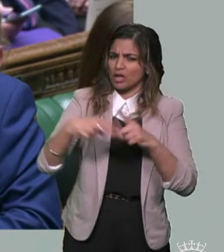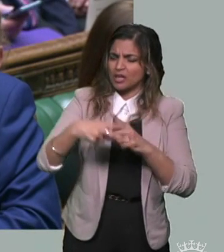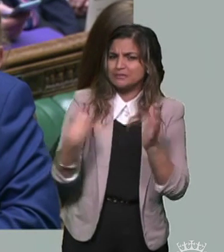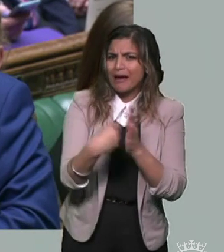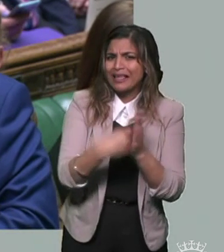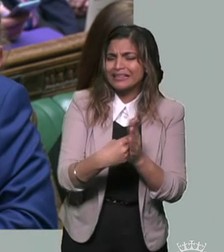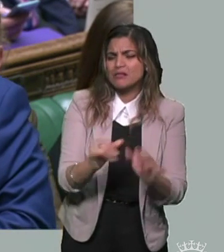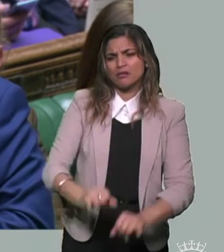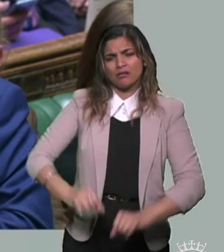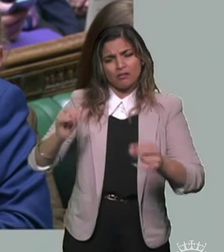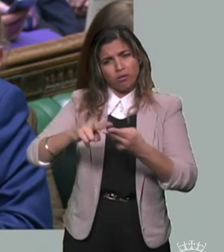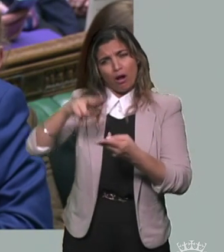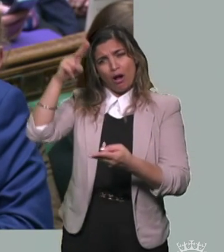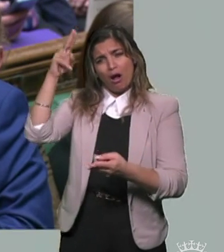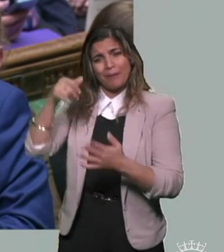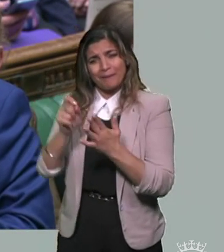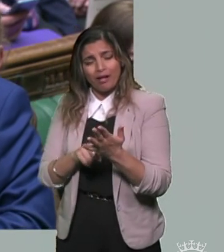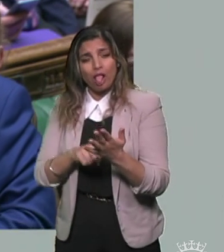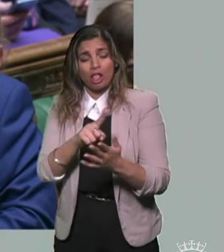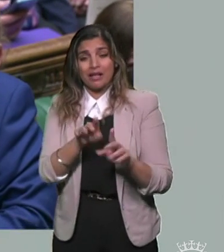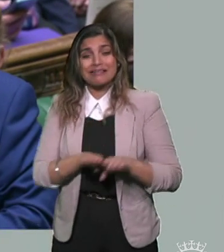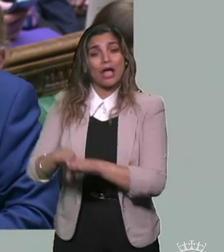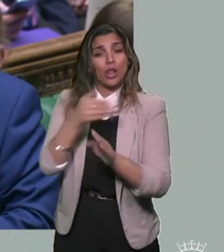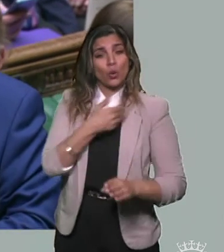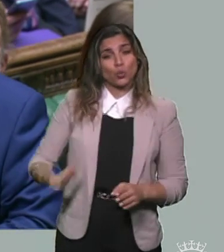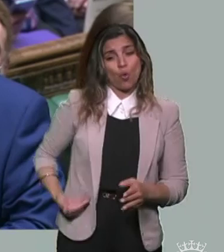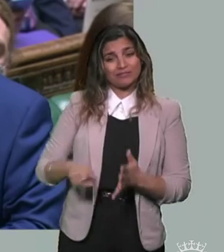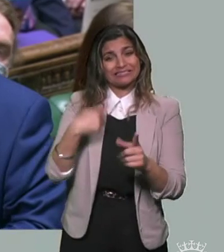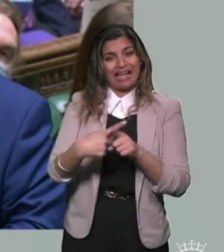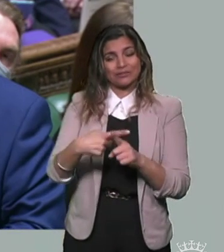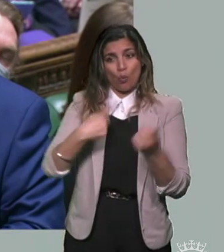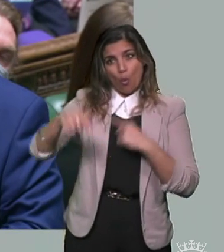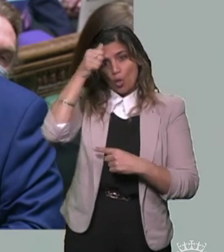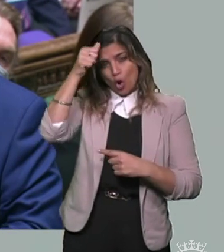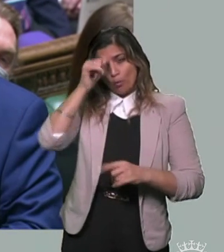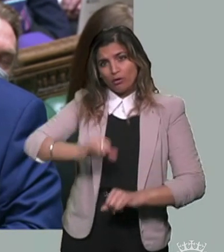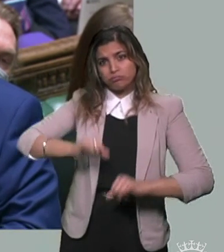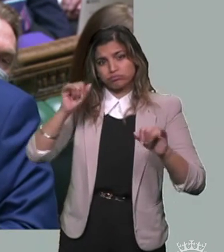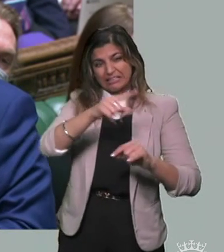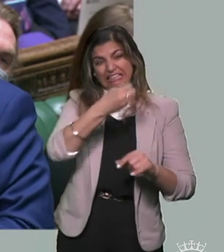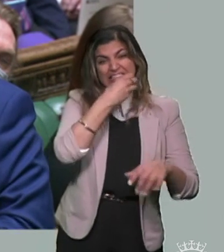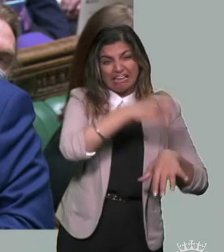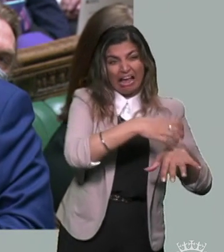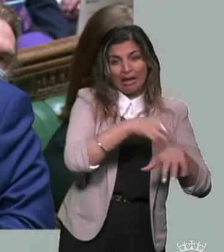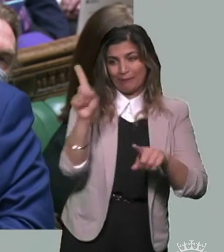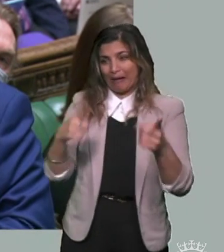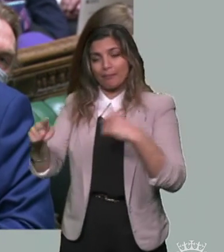The impending national insurance tax hike hangs like a guillotine, while they eat cake.